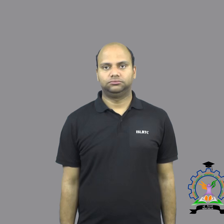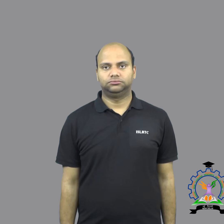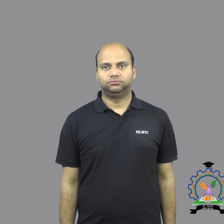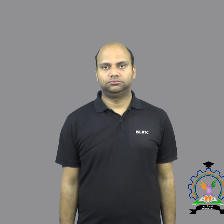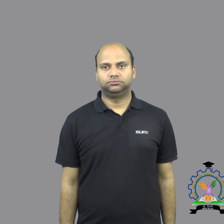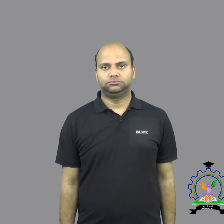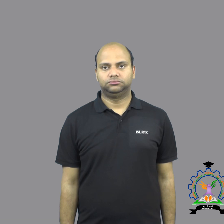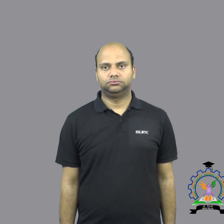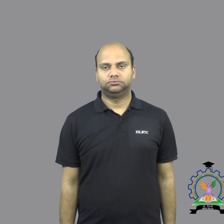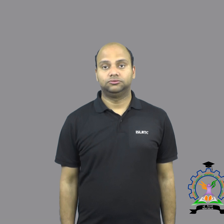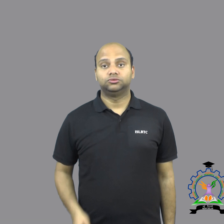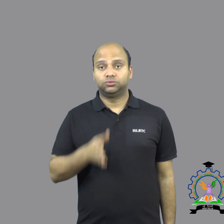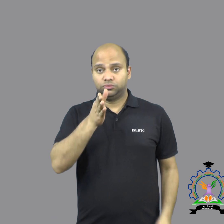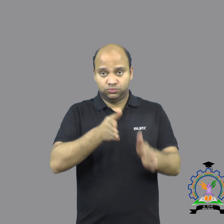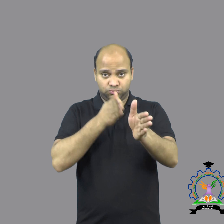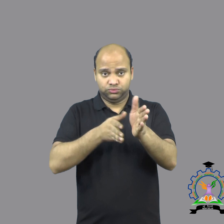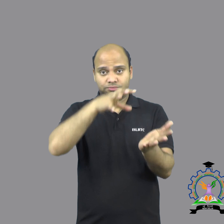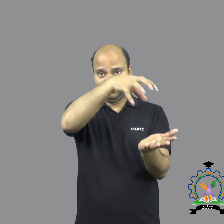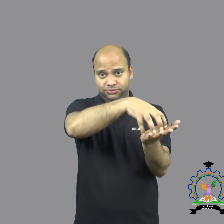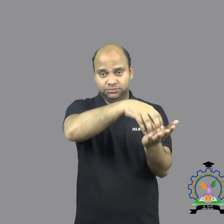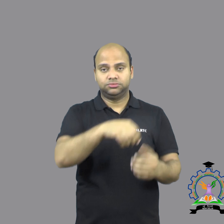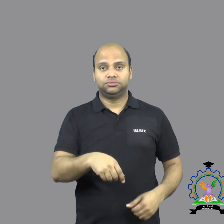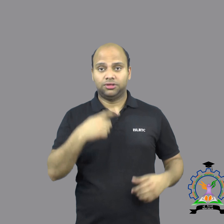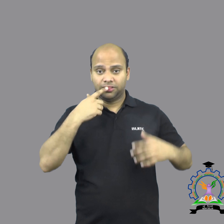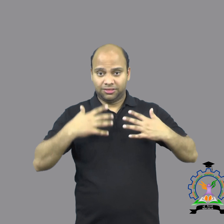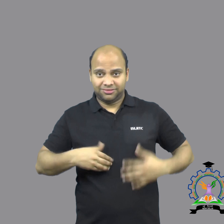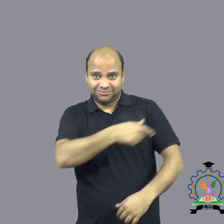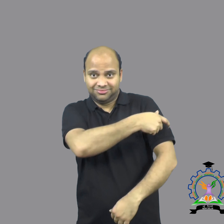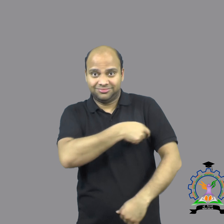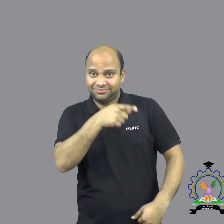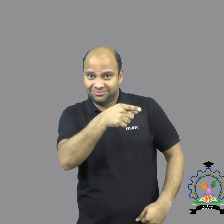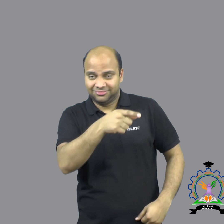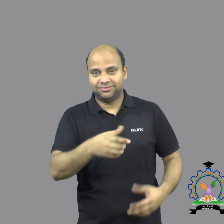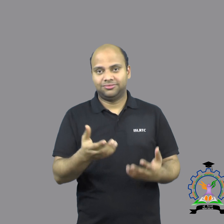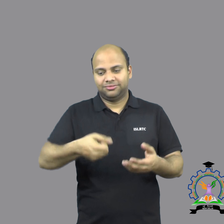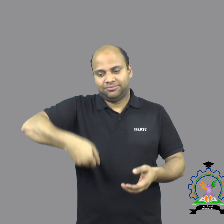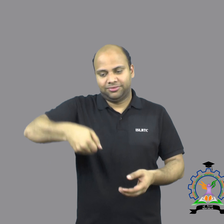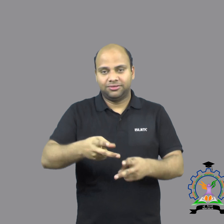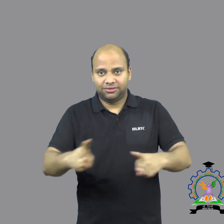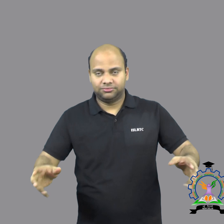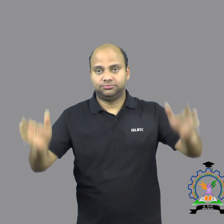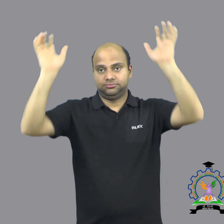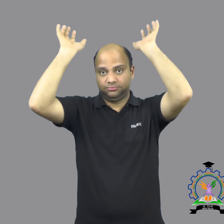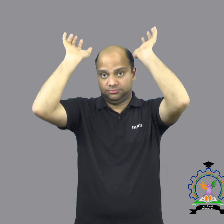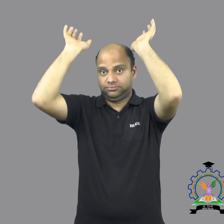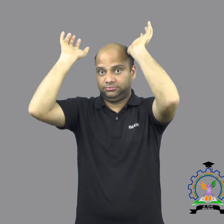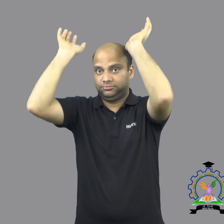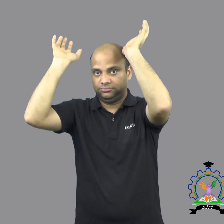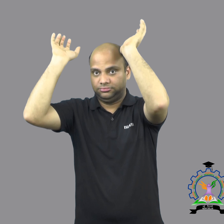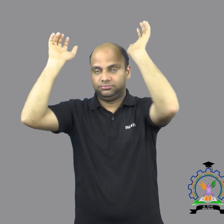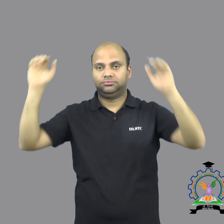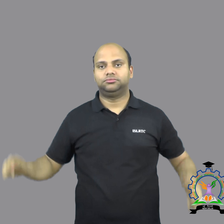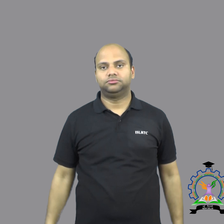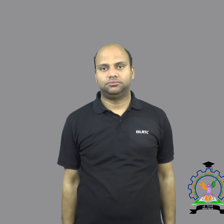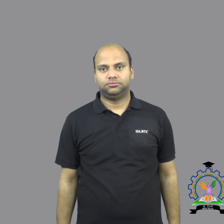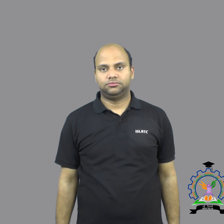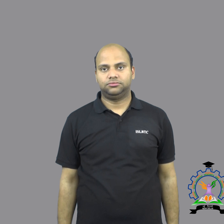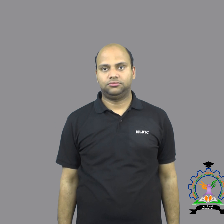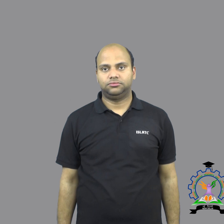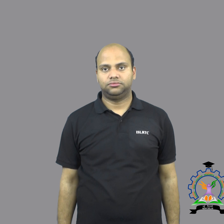Coolie